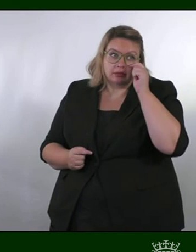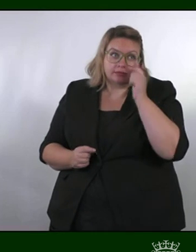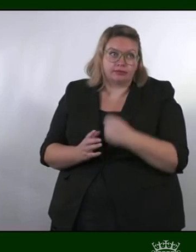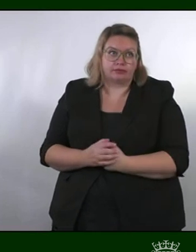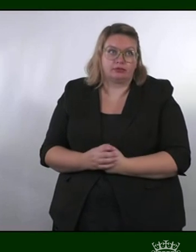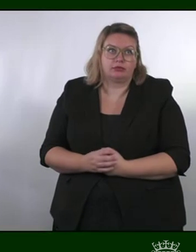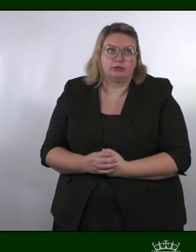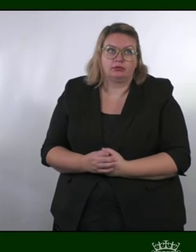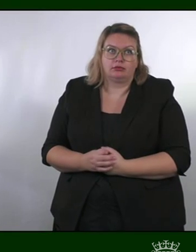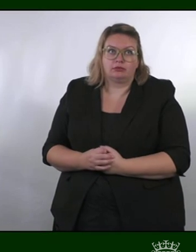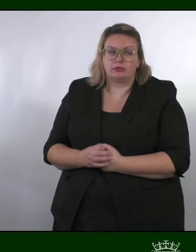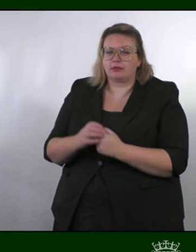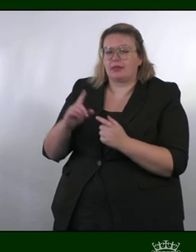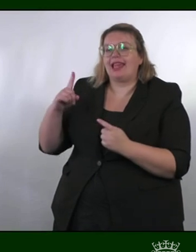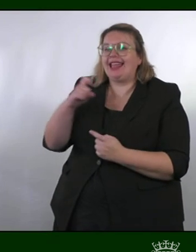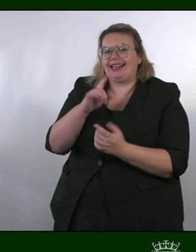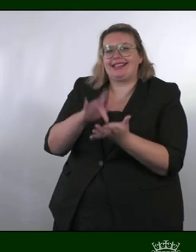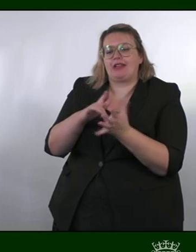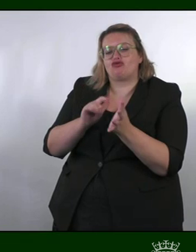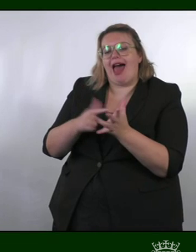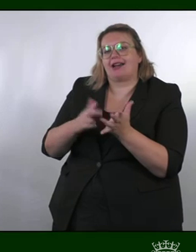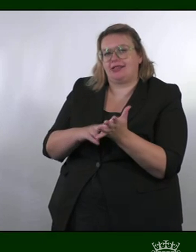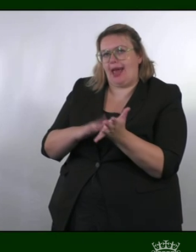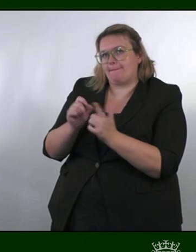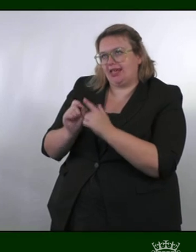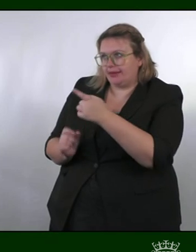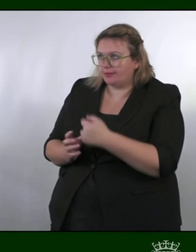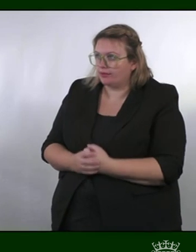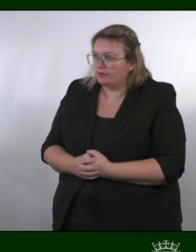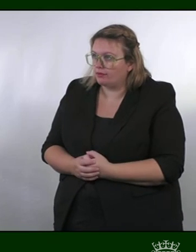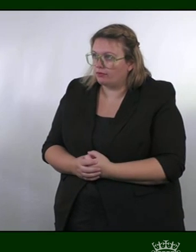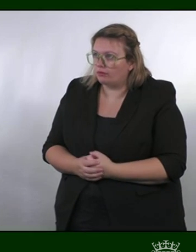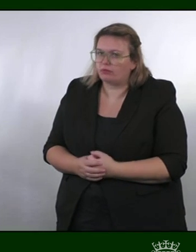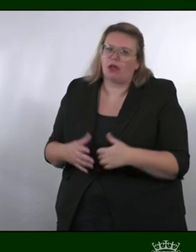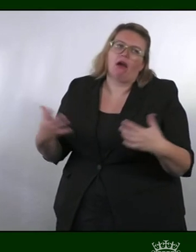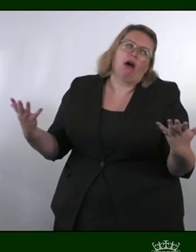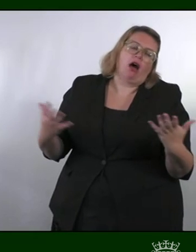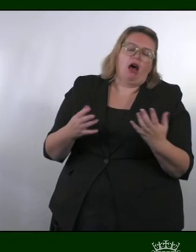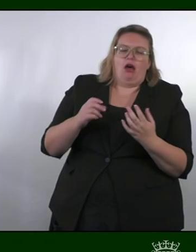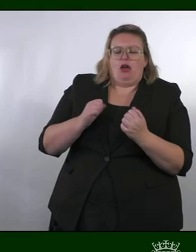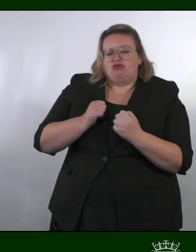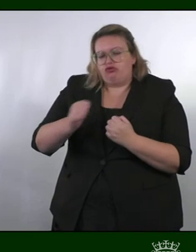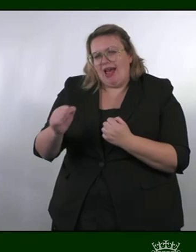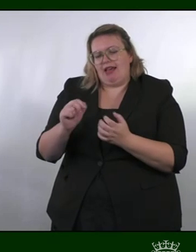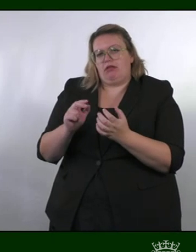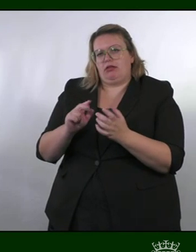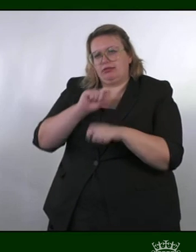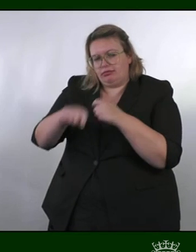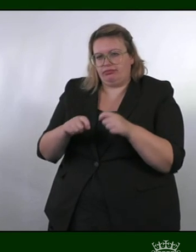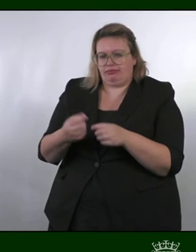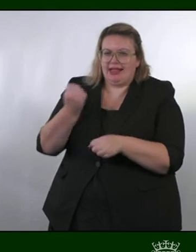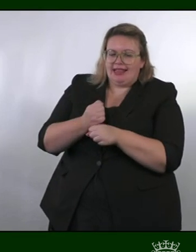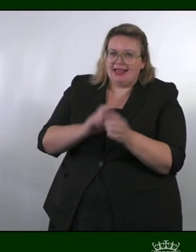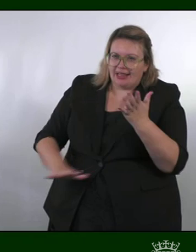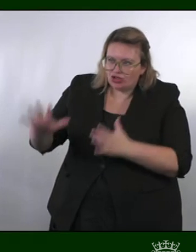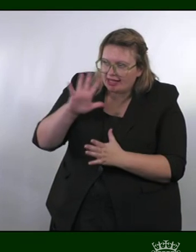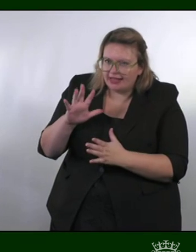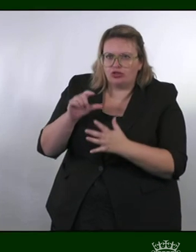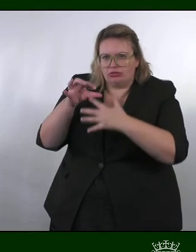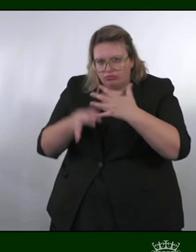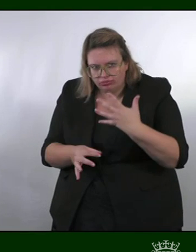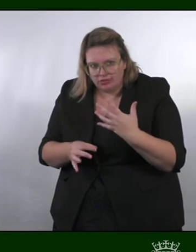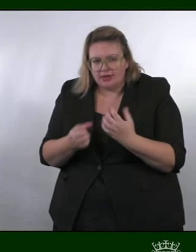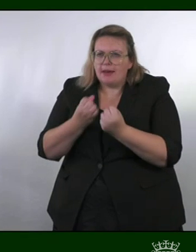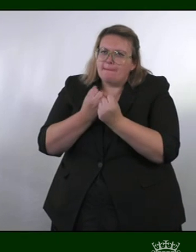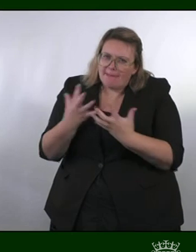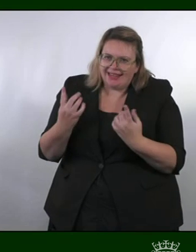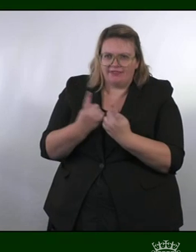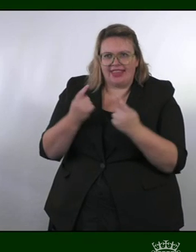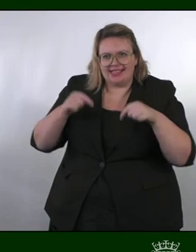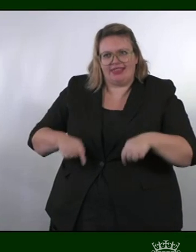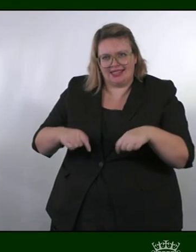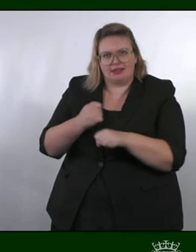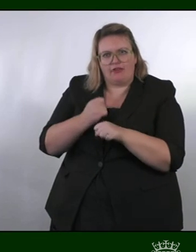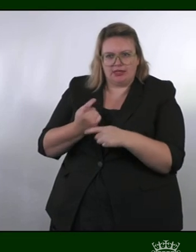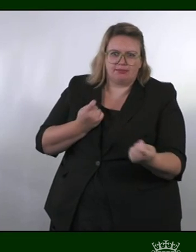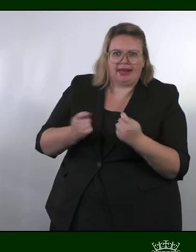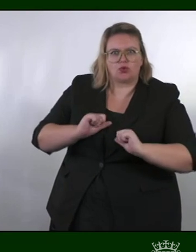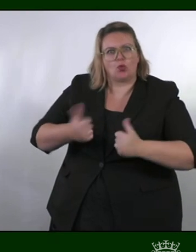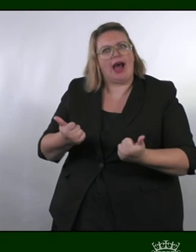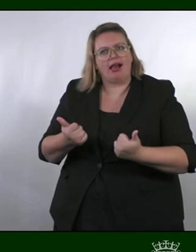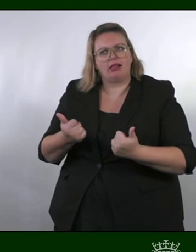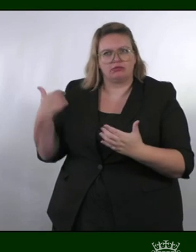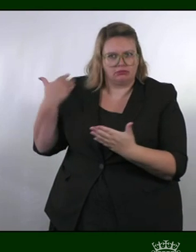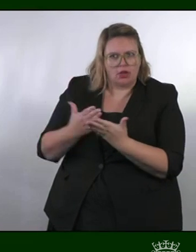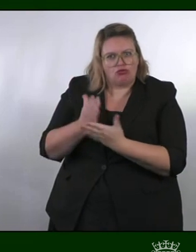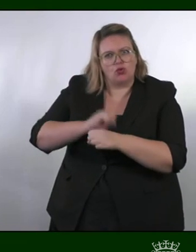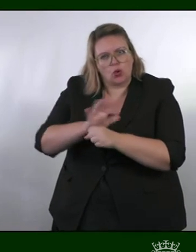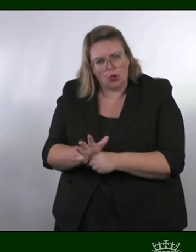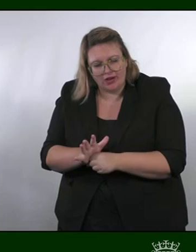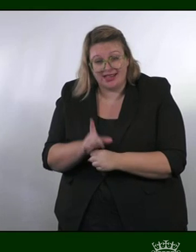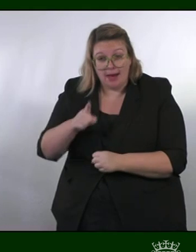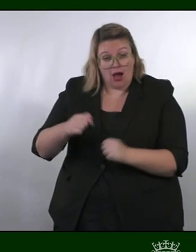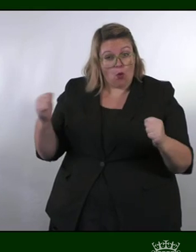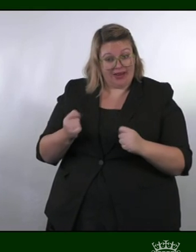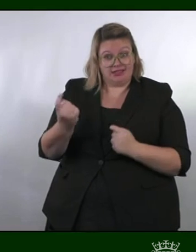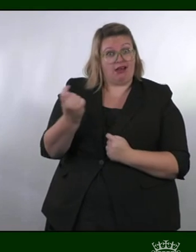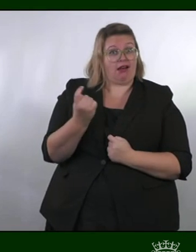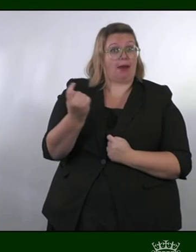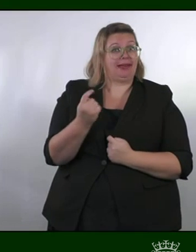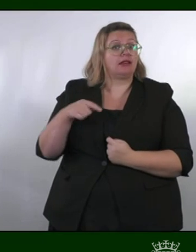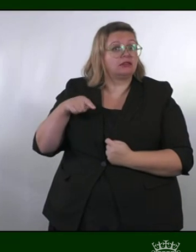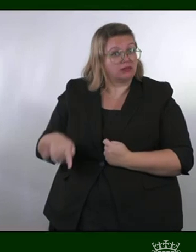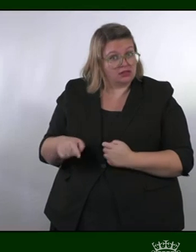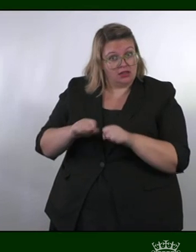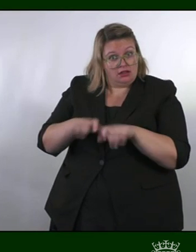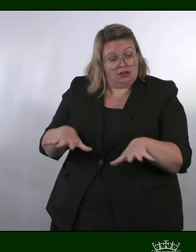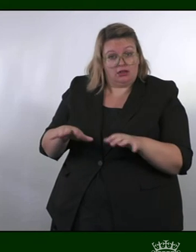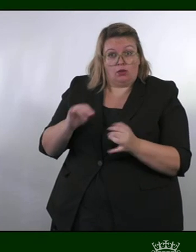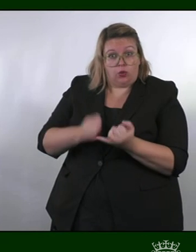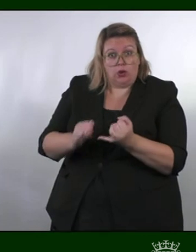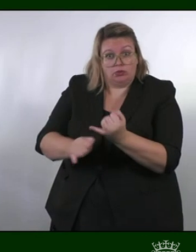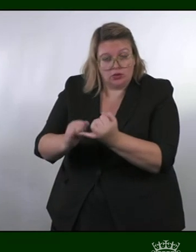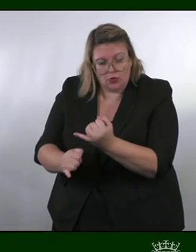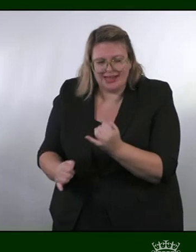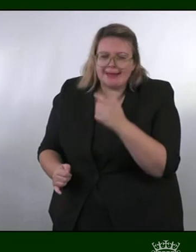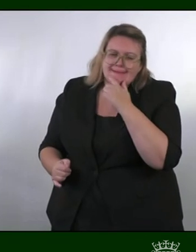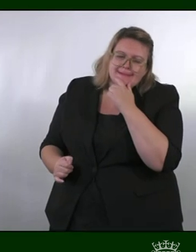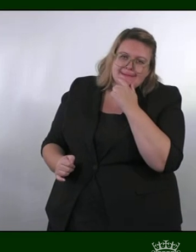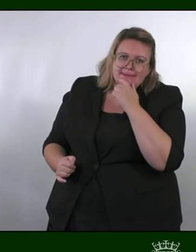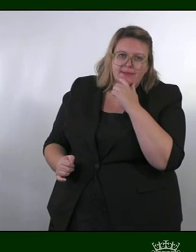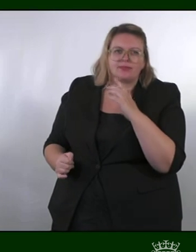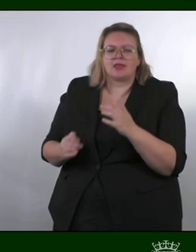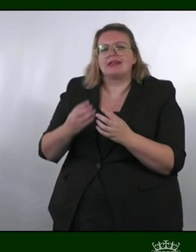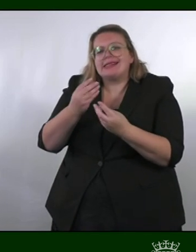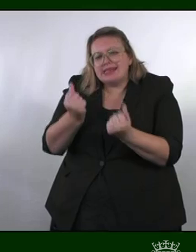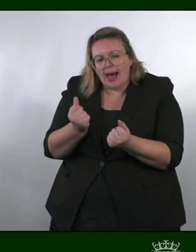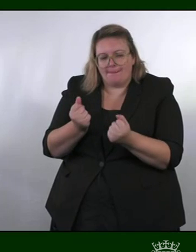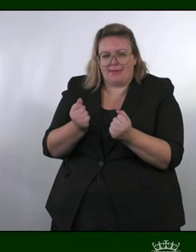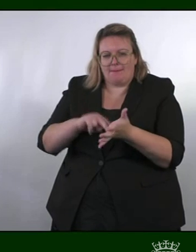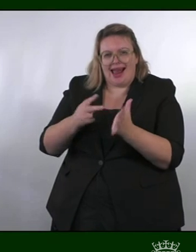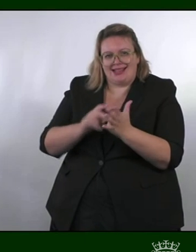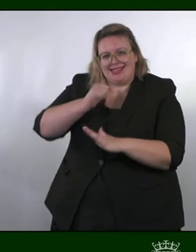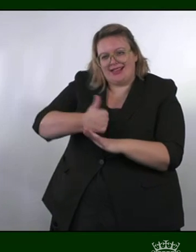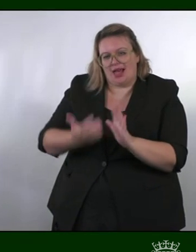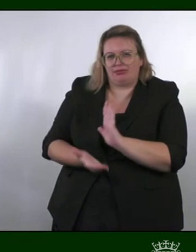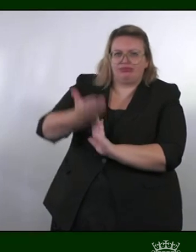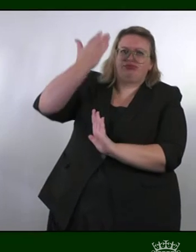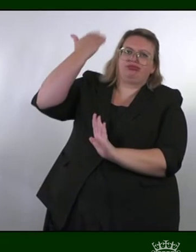Financial support packages, tackling homelessness, rail nationalisation and honouring Marcus Rashford—there is plenty that this Government have done on covid that I applaud, but with winter set to bite and no end to the virus in sight, may I ask the Prime Minister to reconsider the arbitrary end to many of his schemes, which were set months ago when we knew so little?